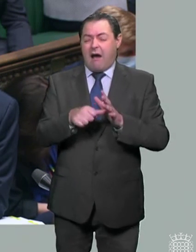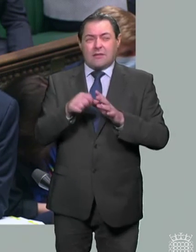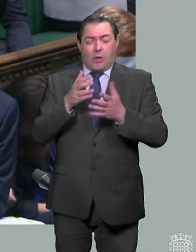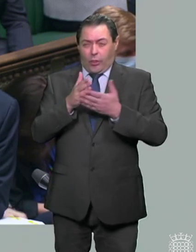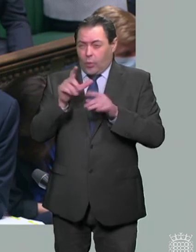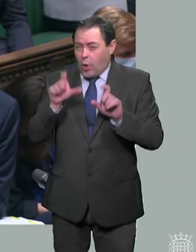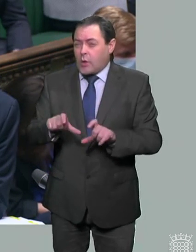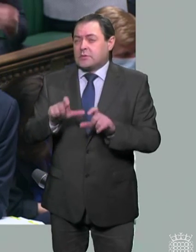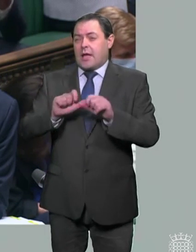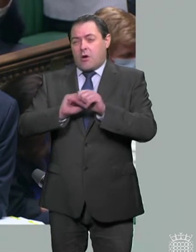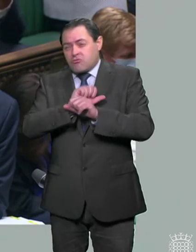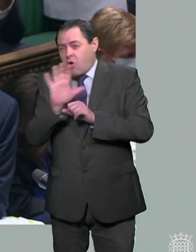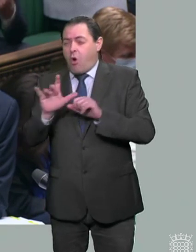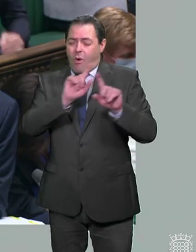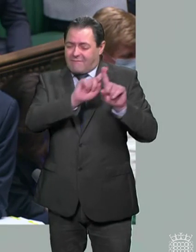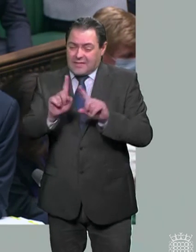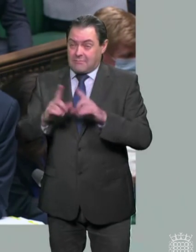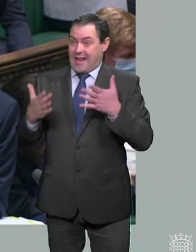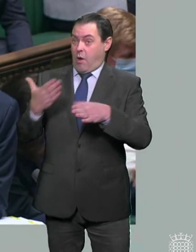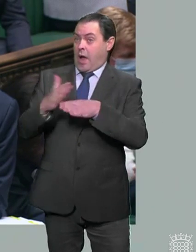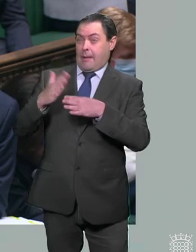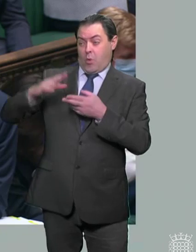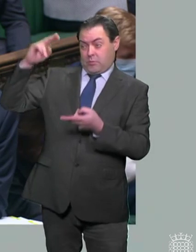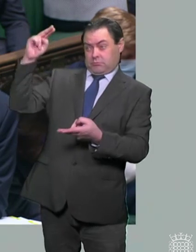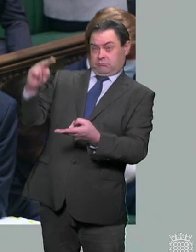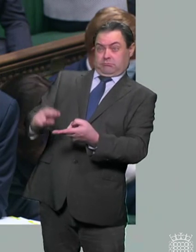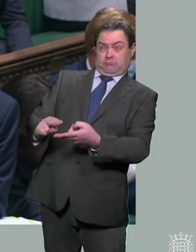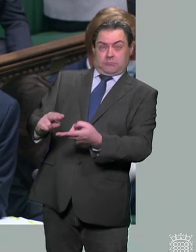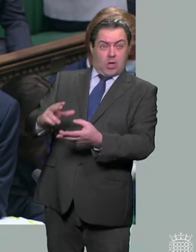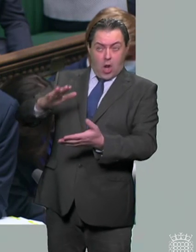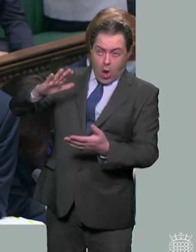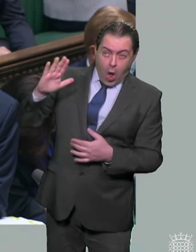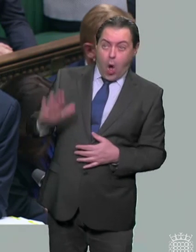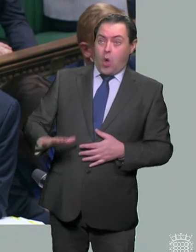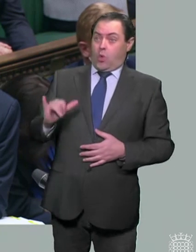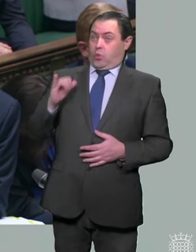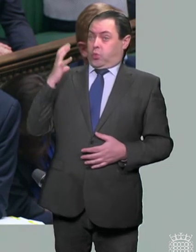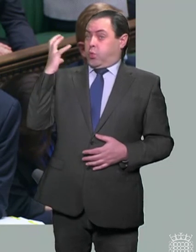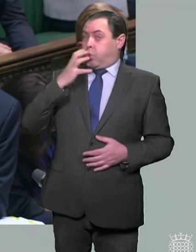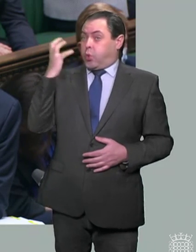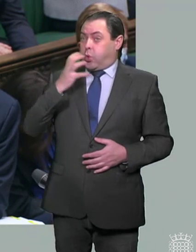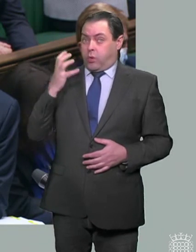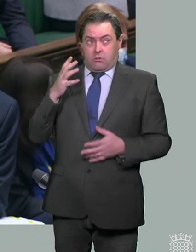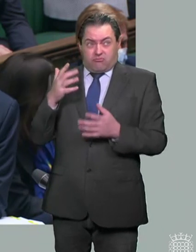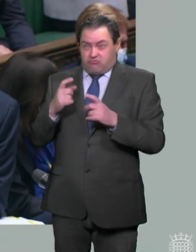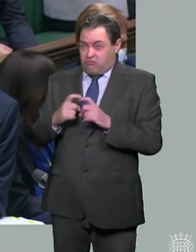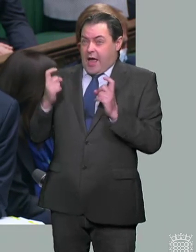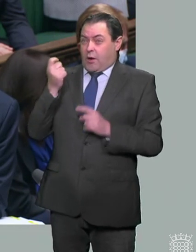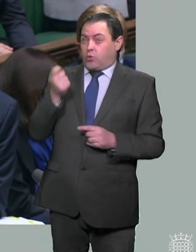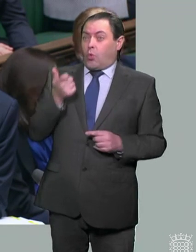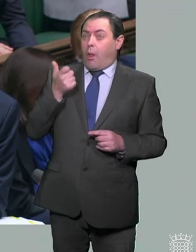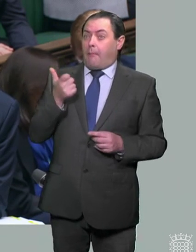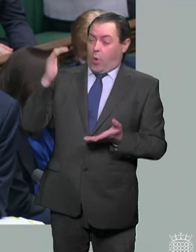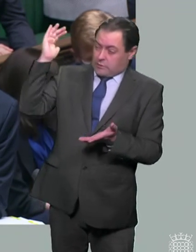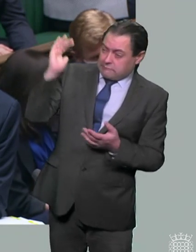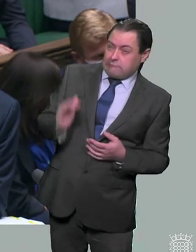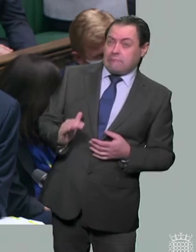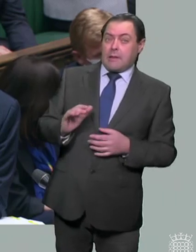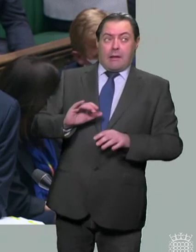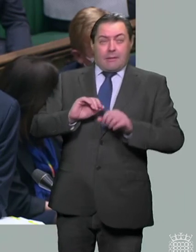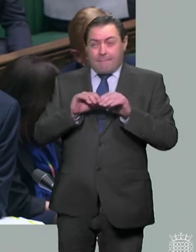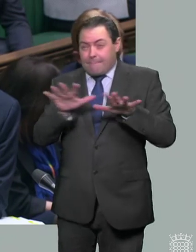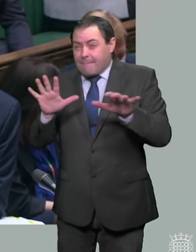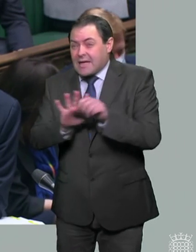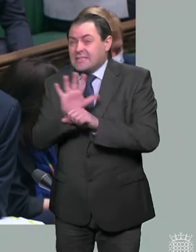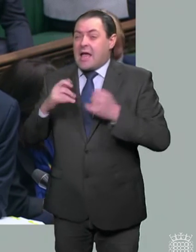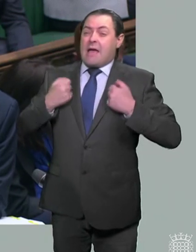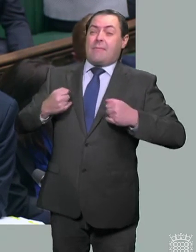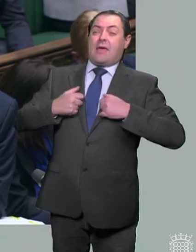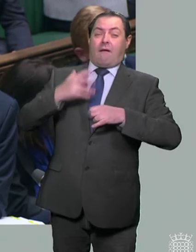We now have unemployment running at virtually record lows, in spite of all the difficulties we have faced in this pandemic and as we come out of furlough.